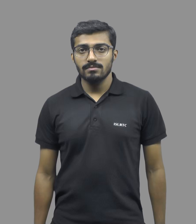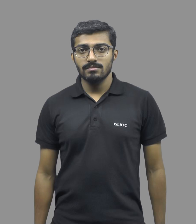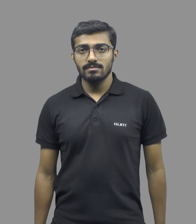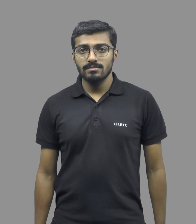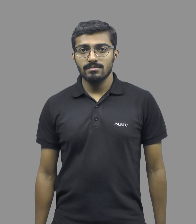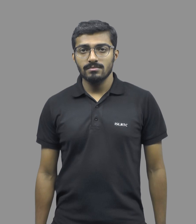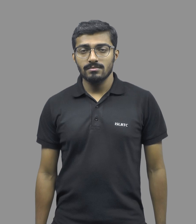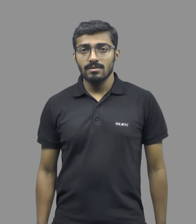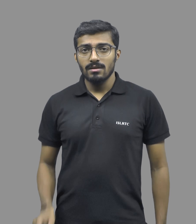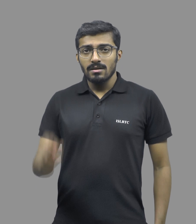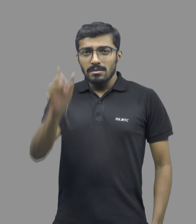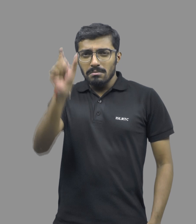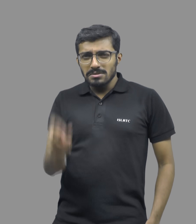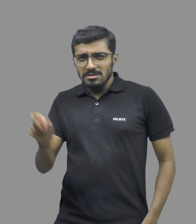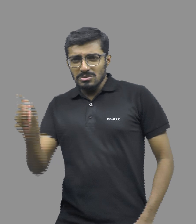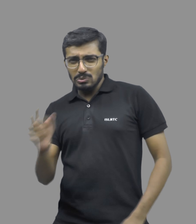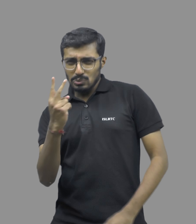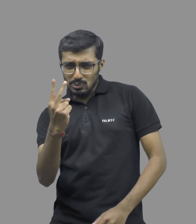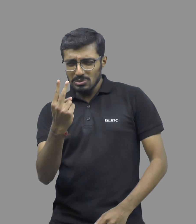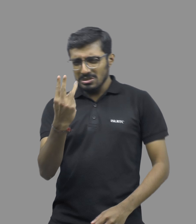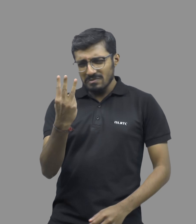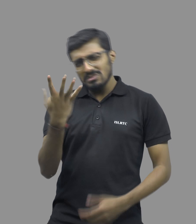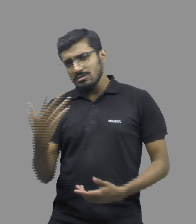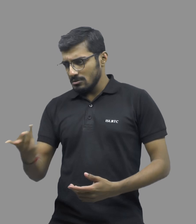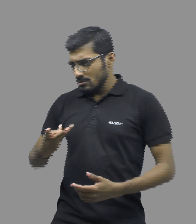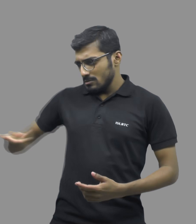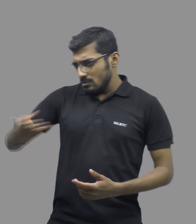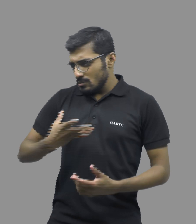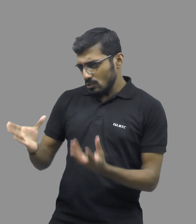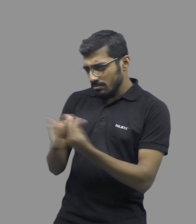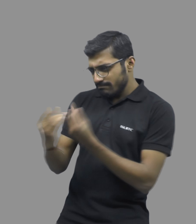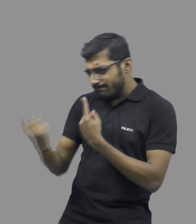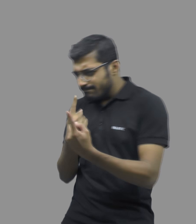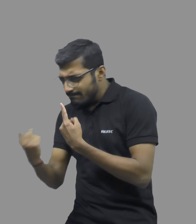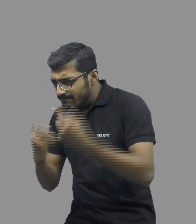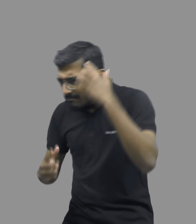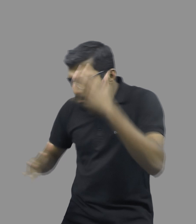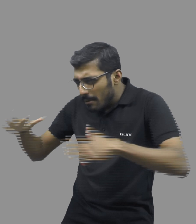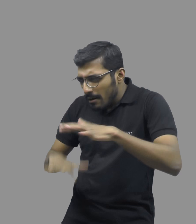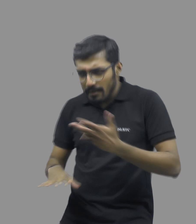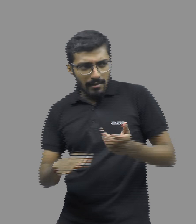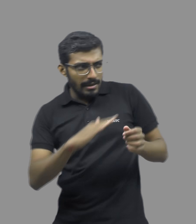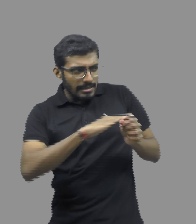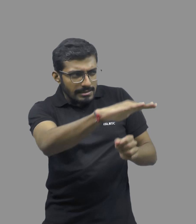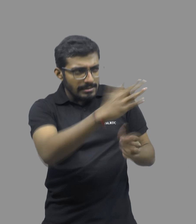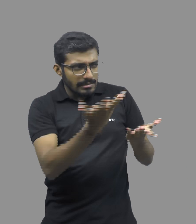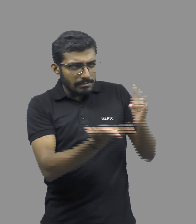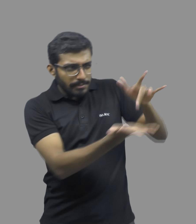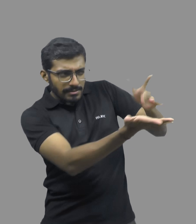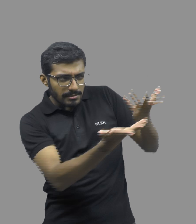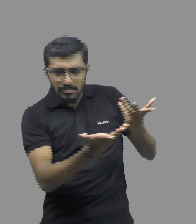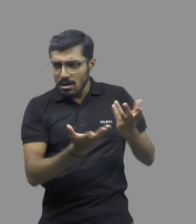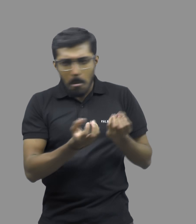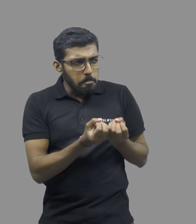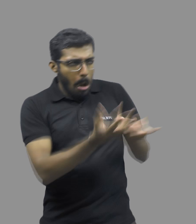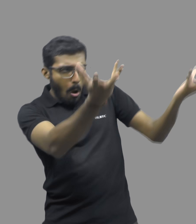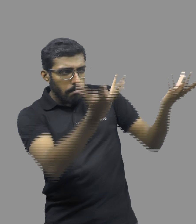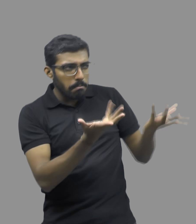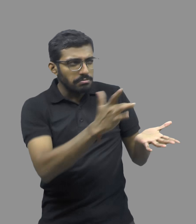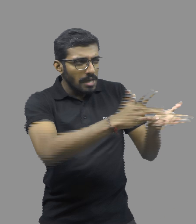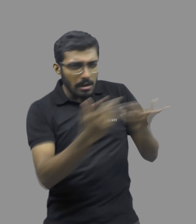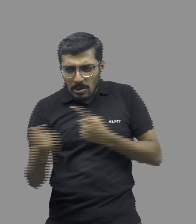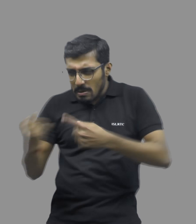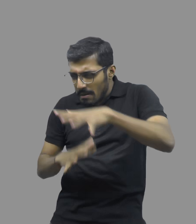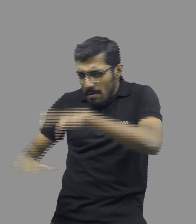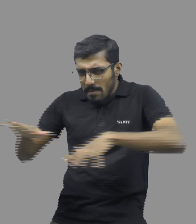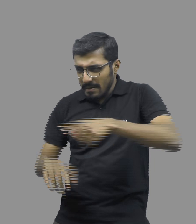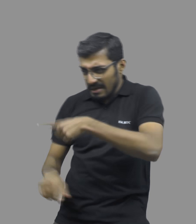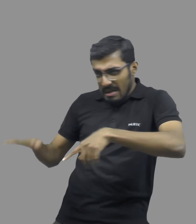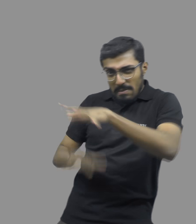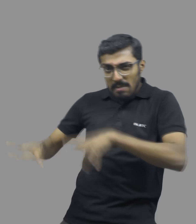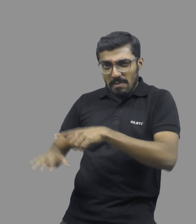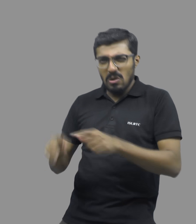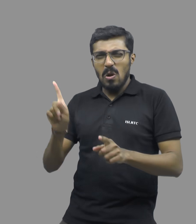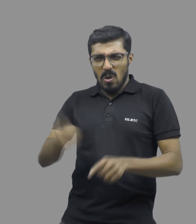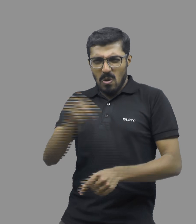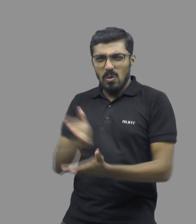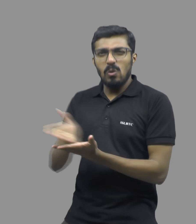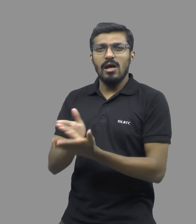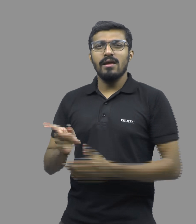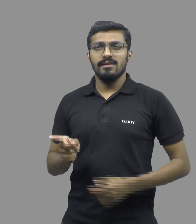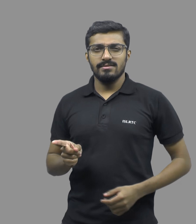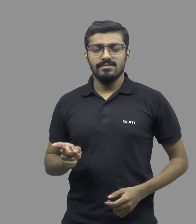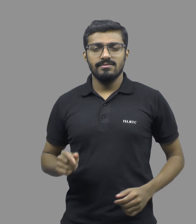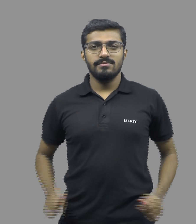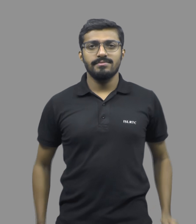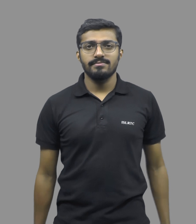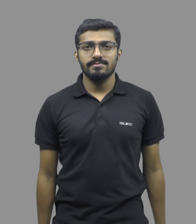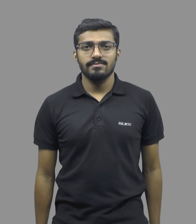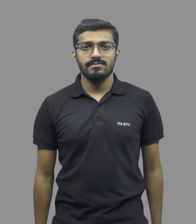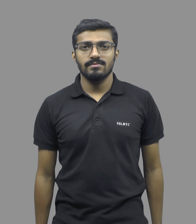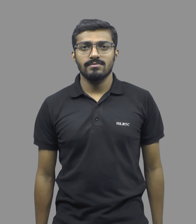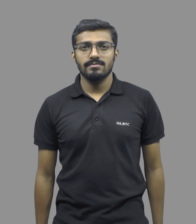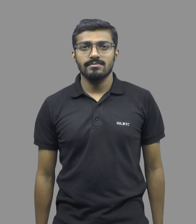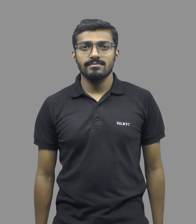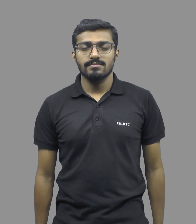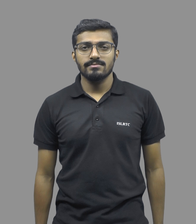Conspiracy